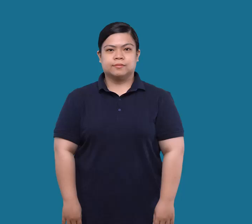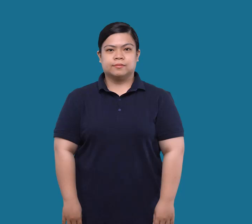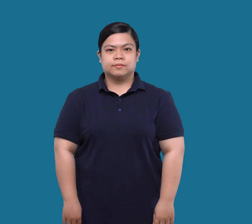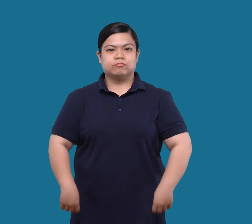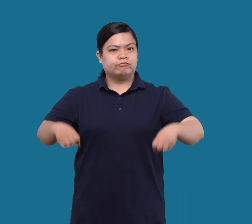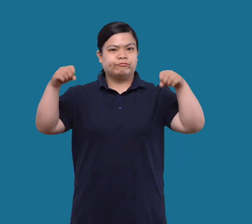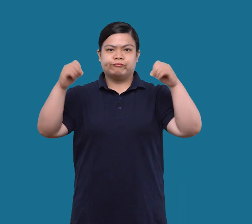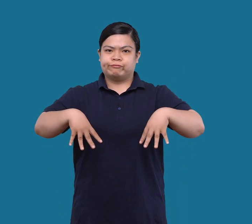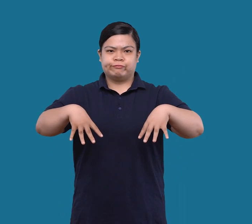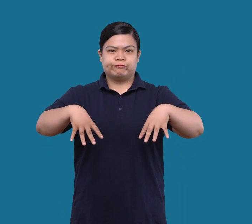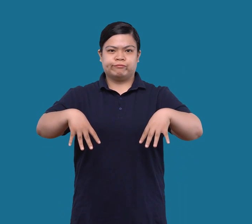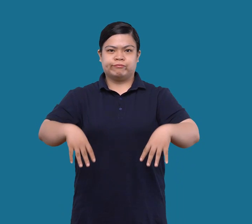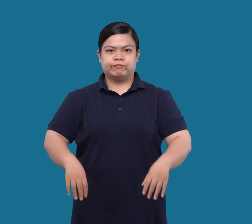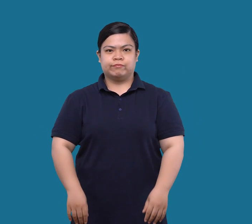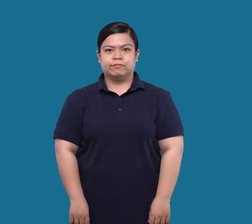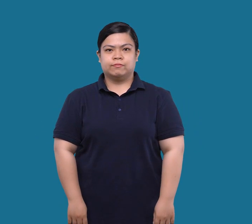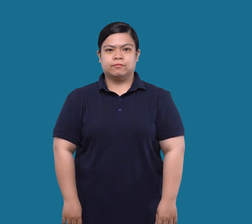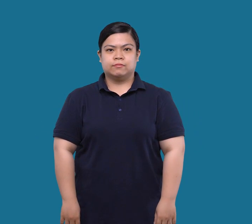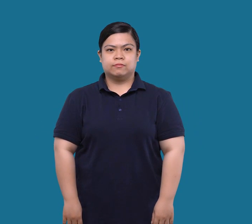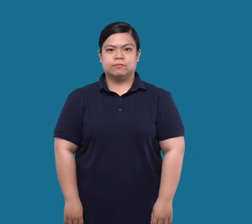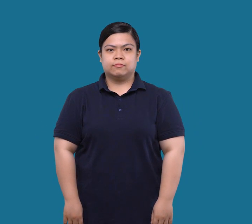huỷ